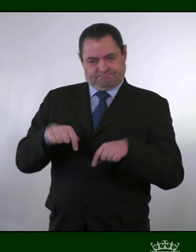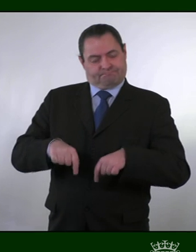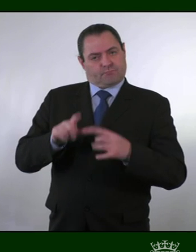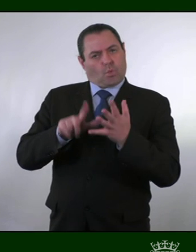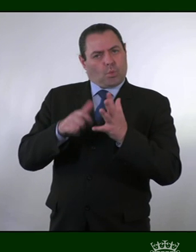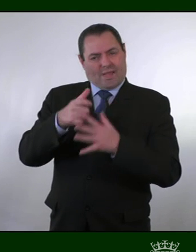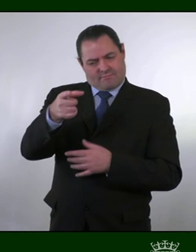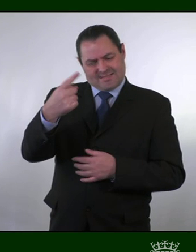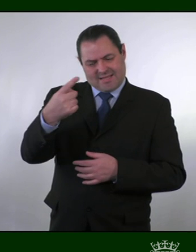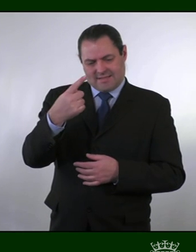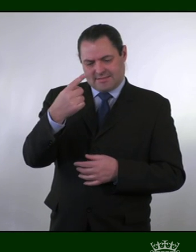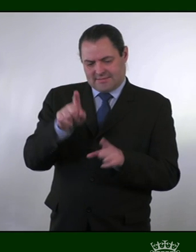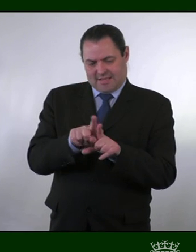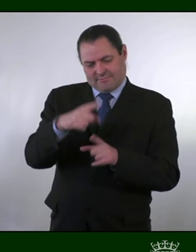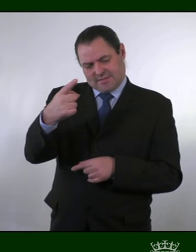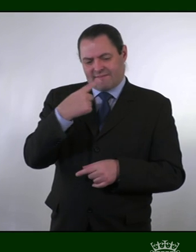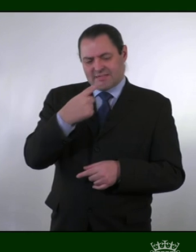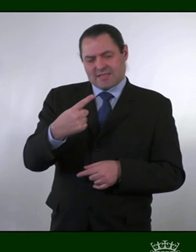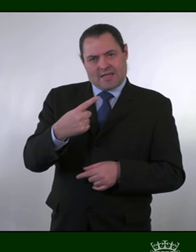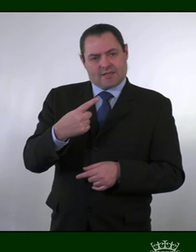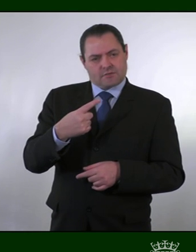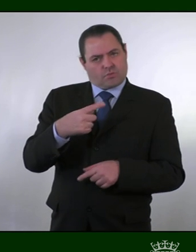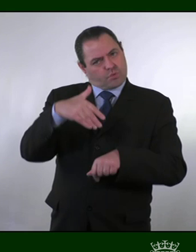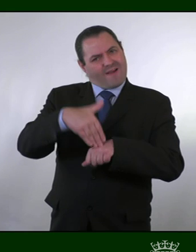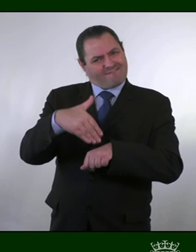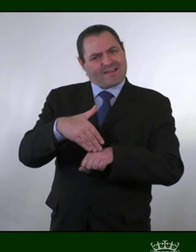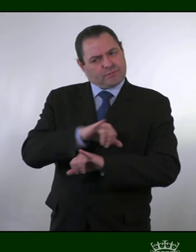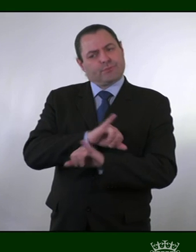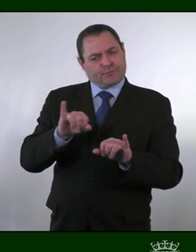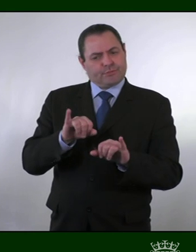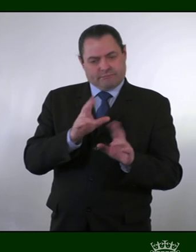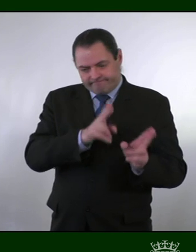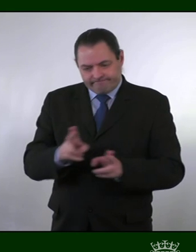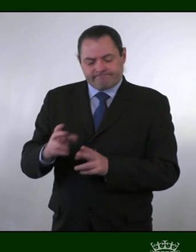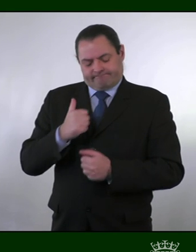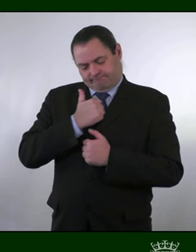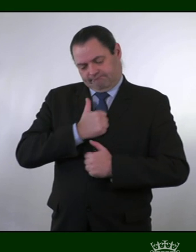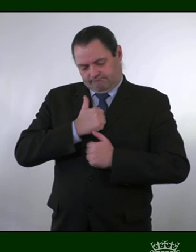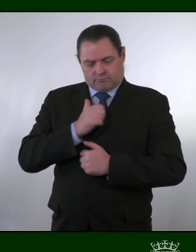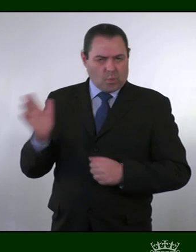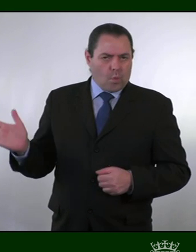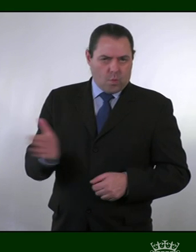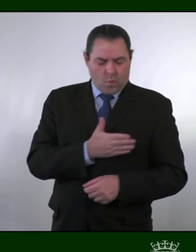Gentleman rightly says, been badly affected, and we mourn every life that has been lost.